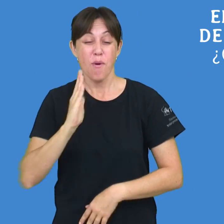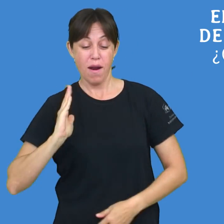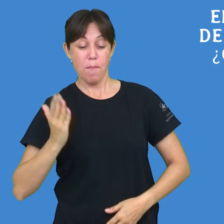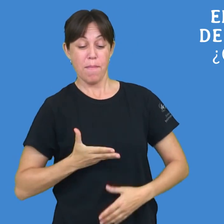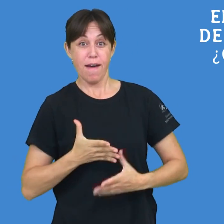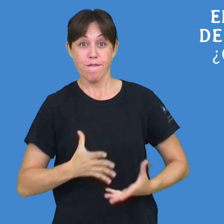afectar